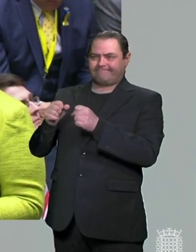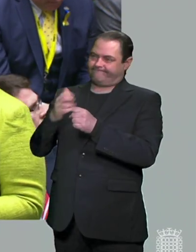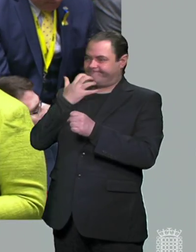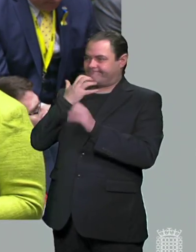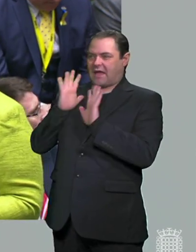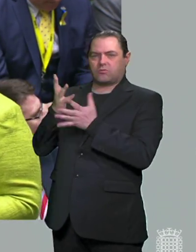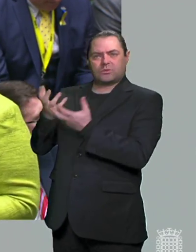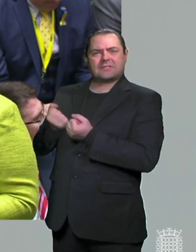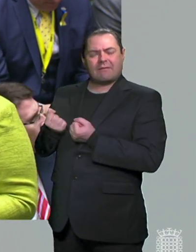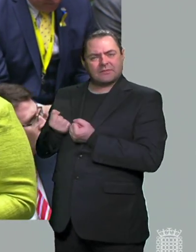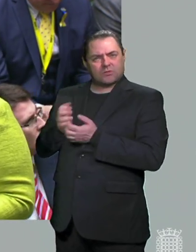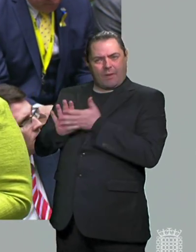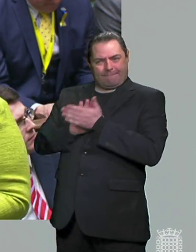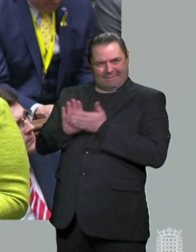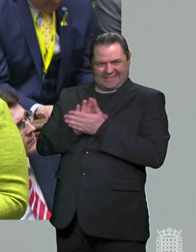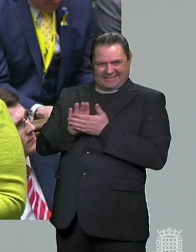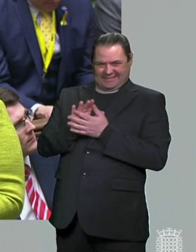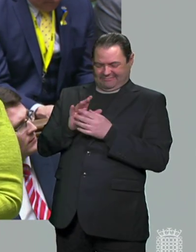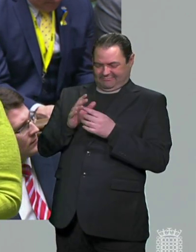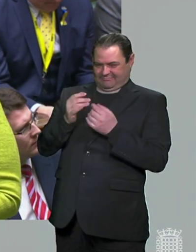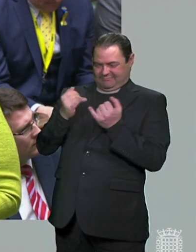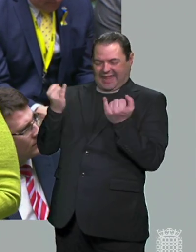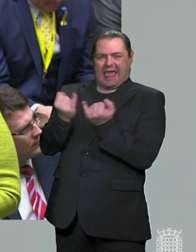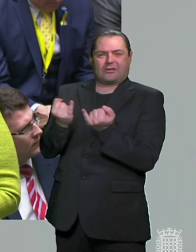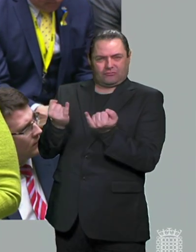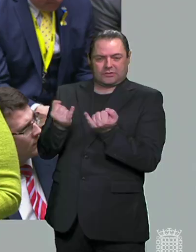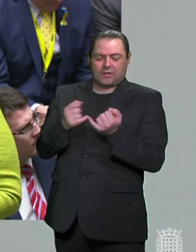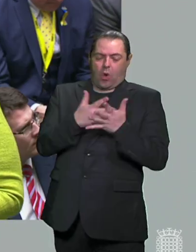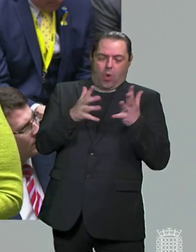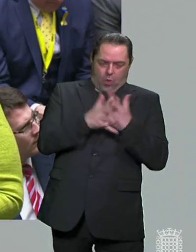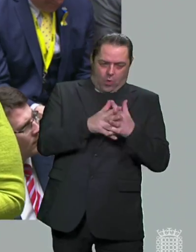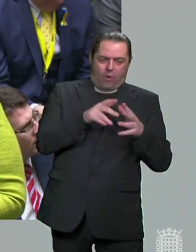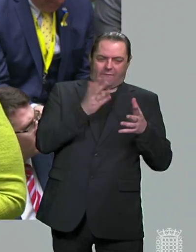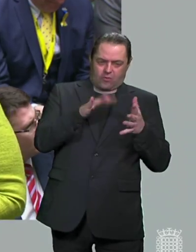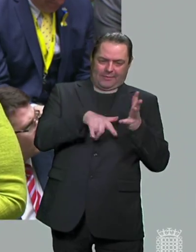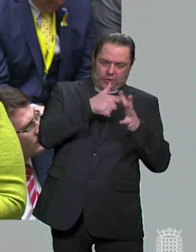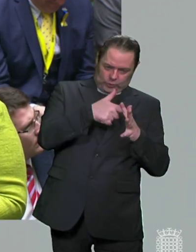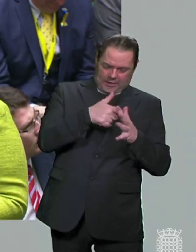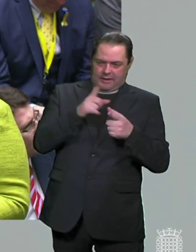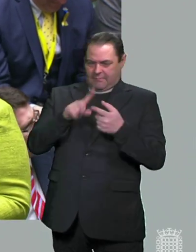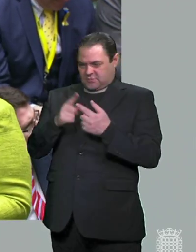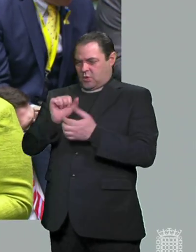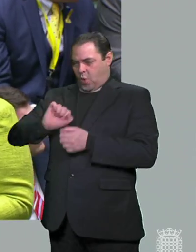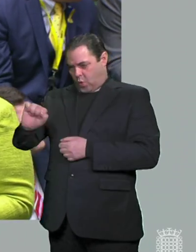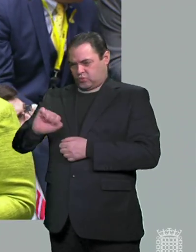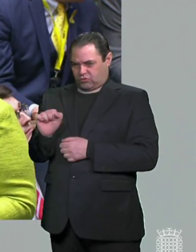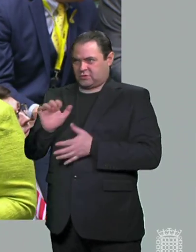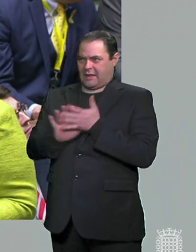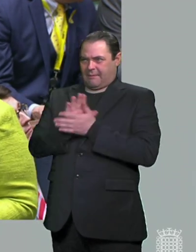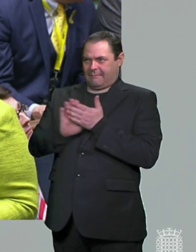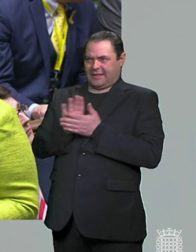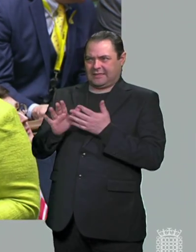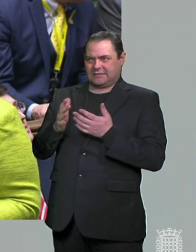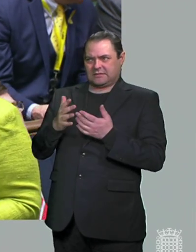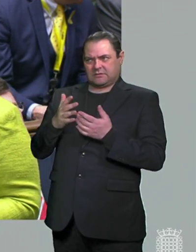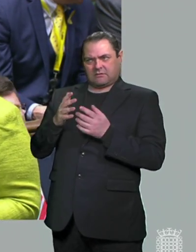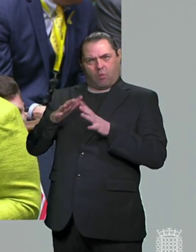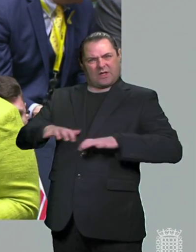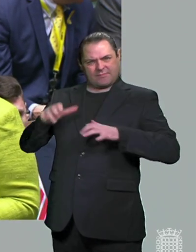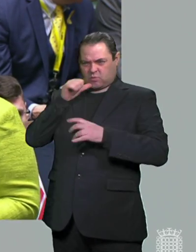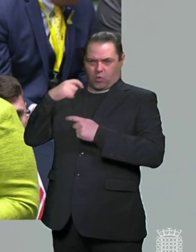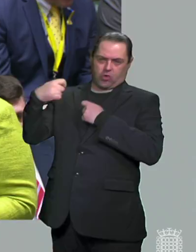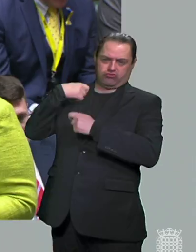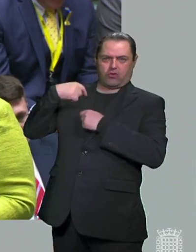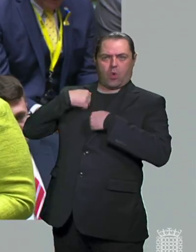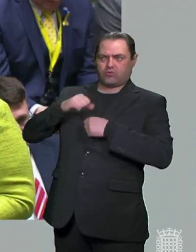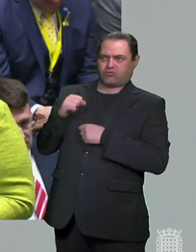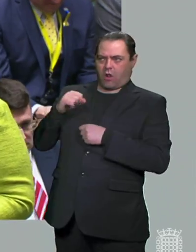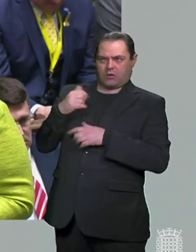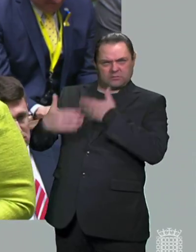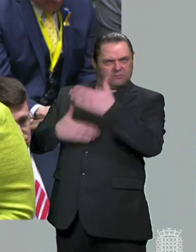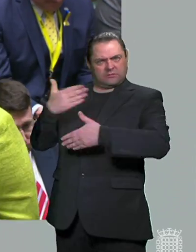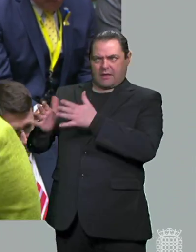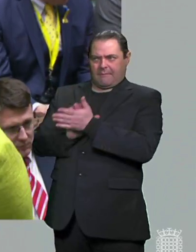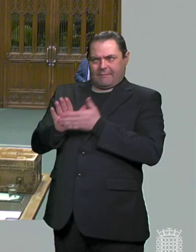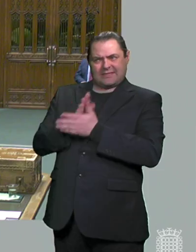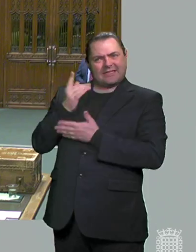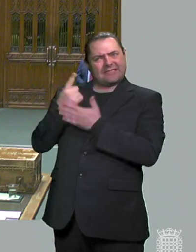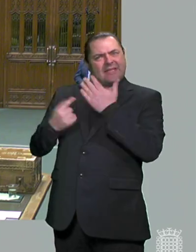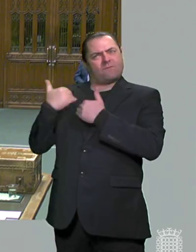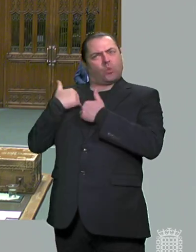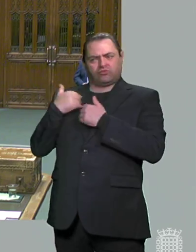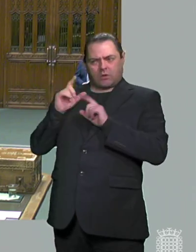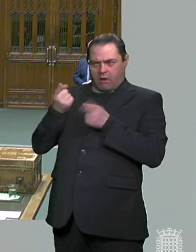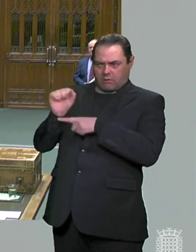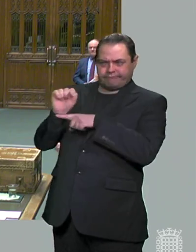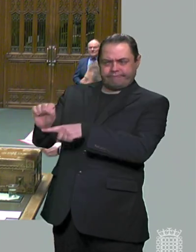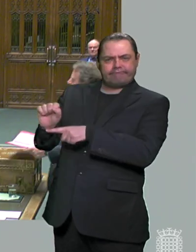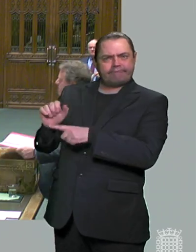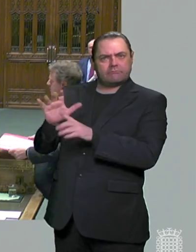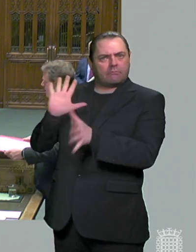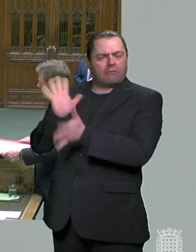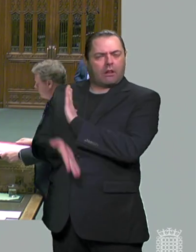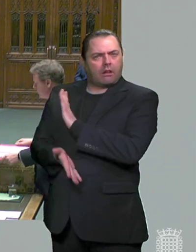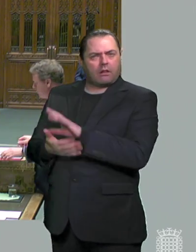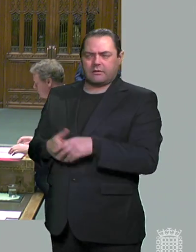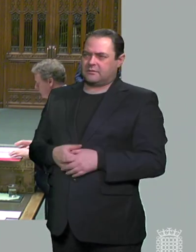Does the Secretary of State not recognise that the combined effect of both pieces of legislation will drastically increase the degree of direct rule by Westminster and drive a coach and horses through devolution?